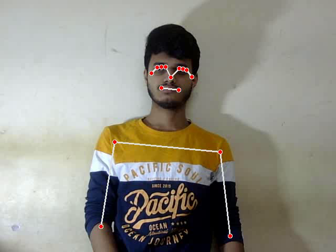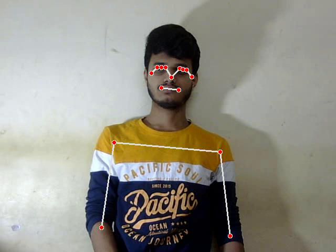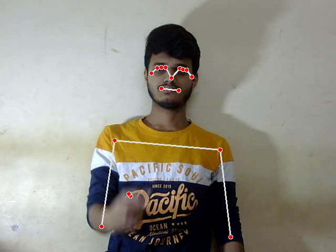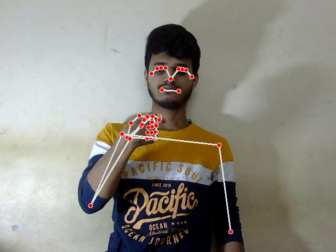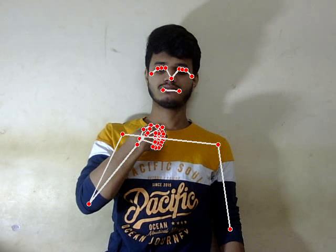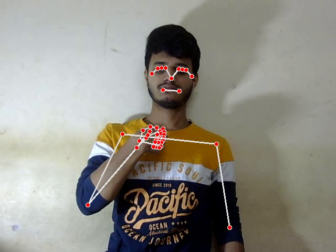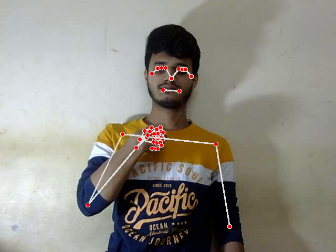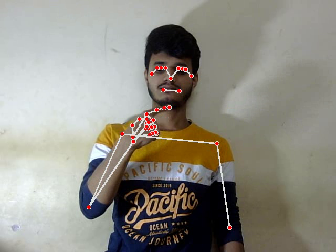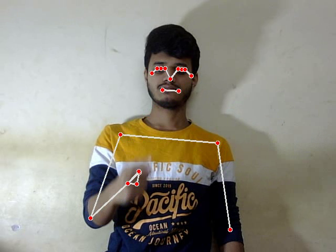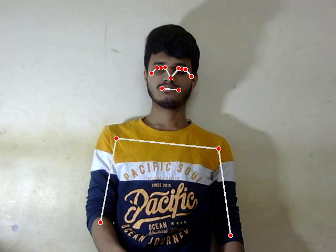I